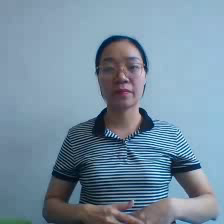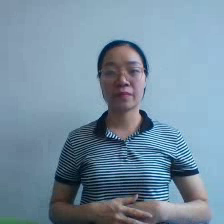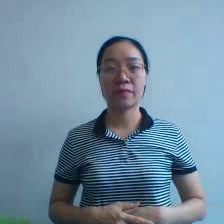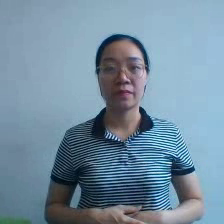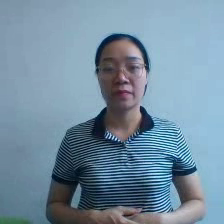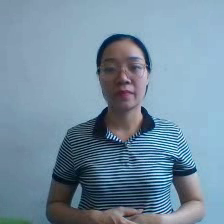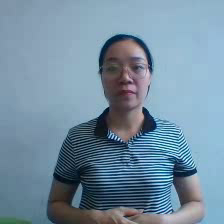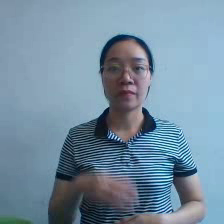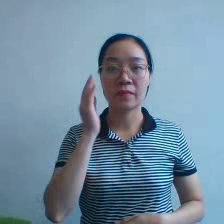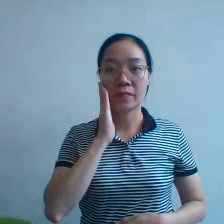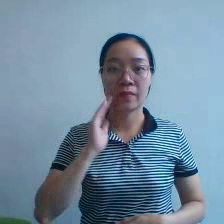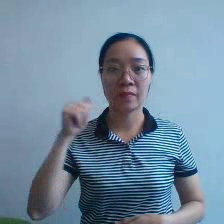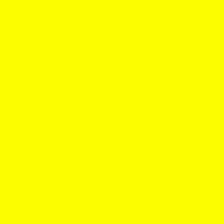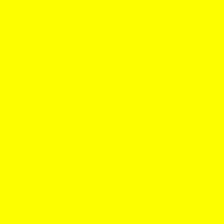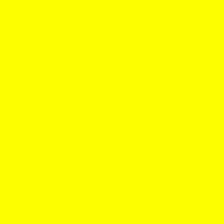Đẹp